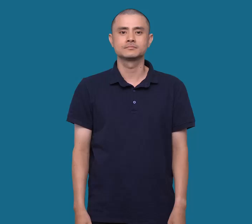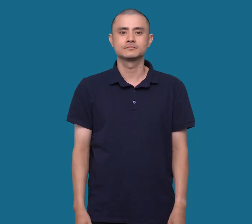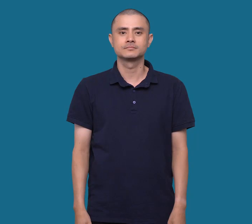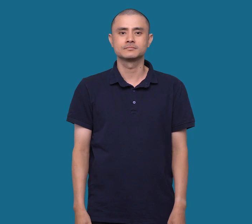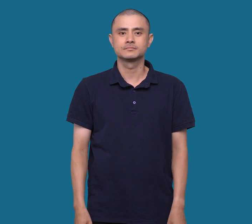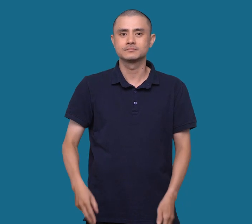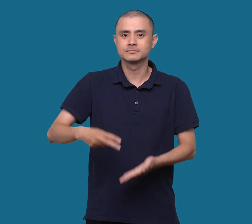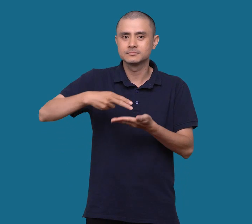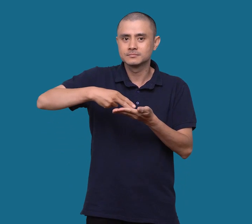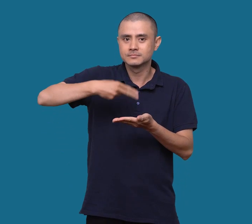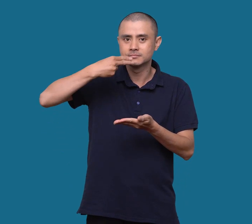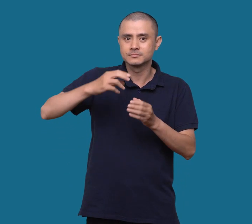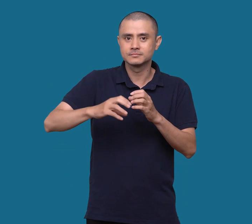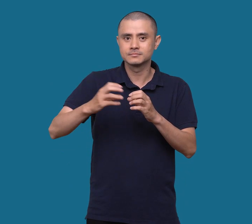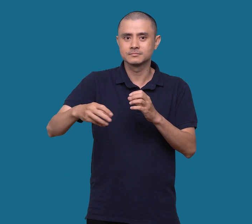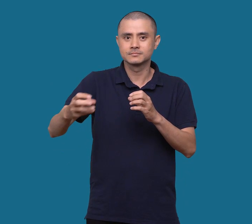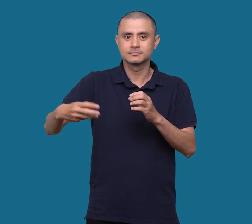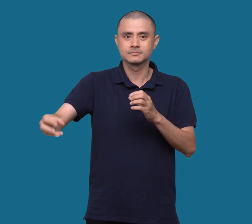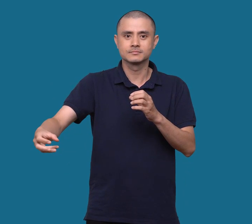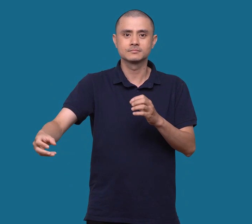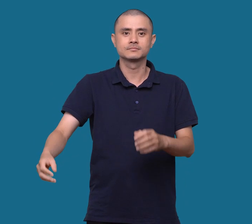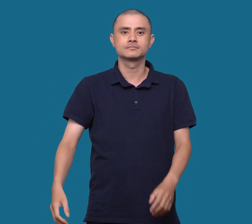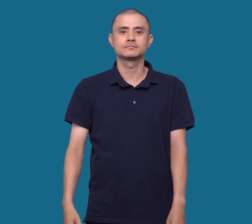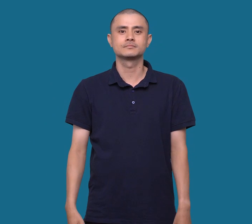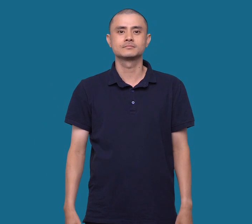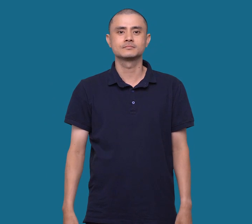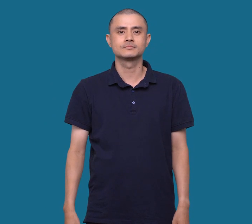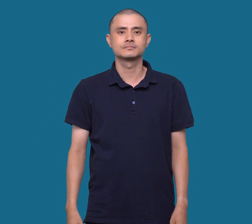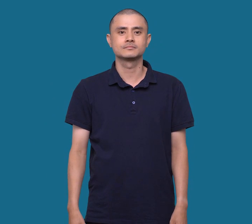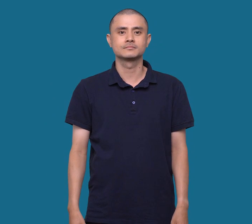mỳ vằn thắn